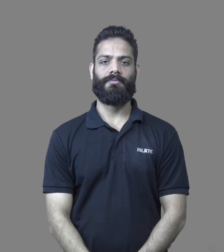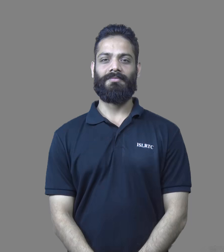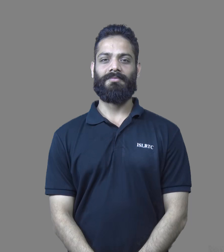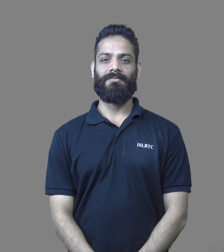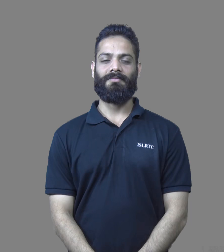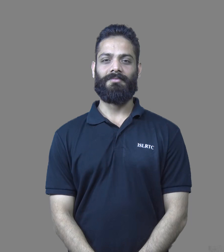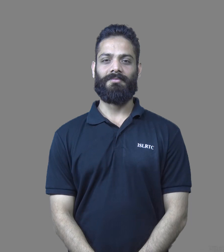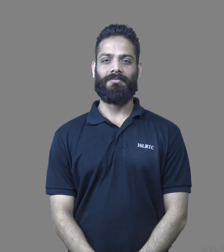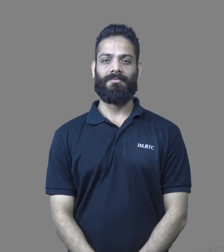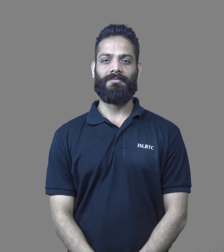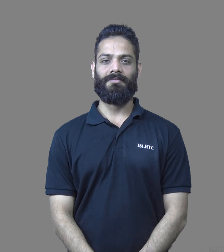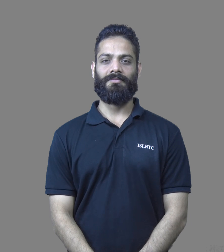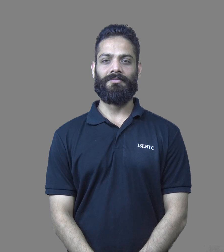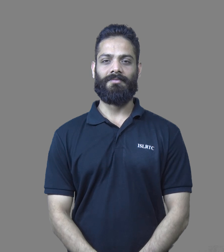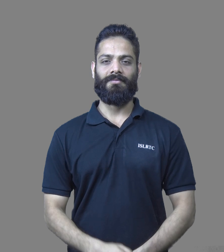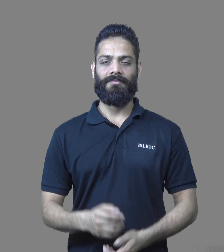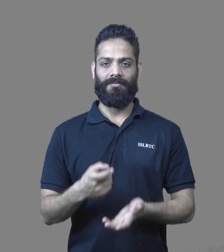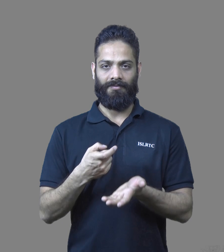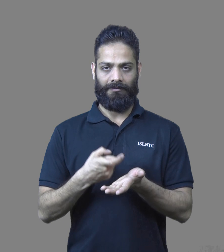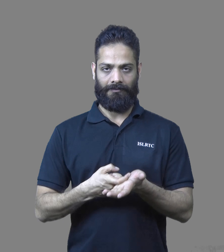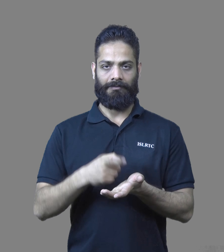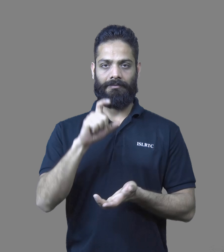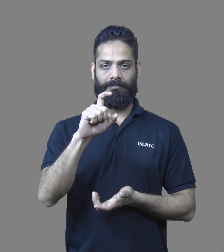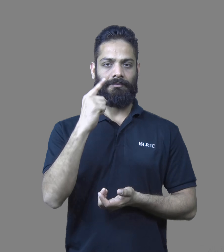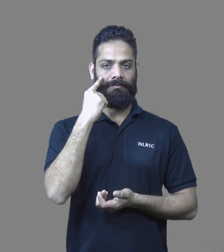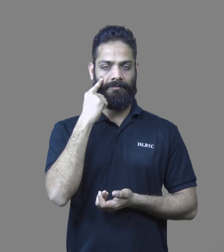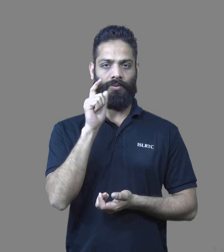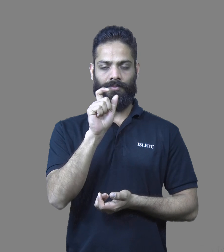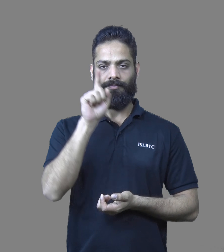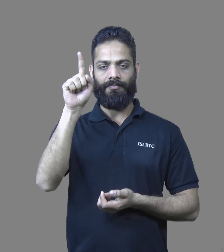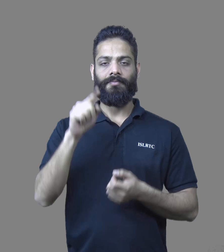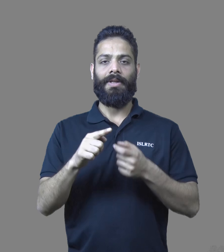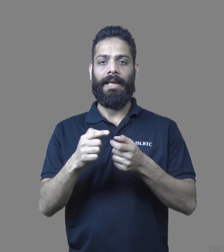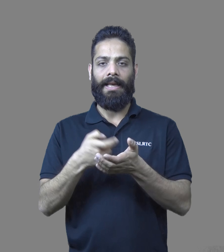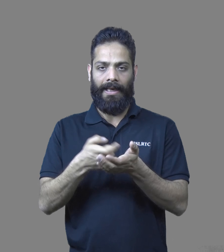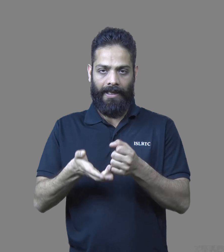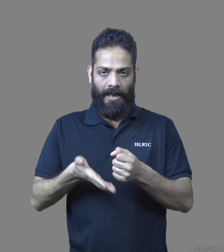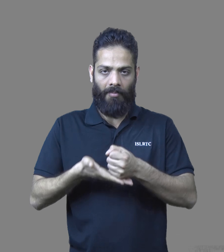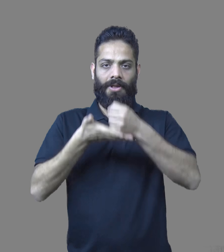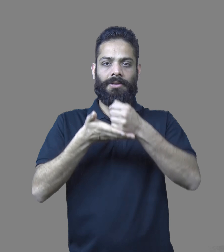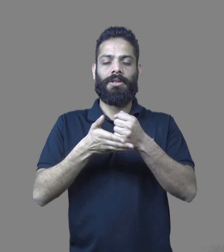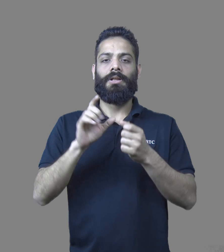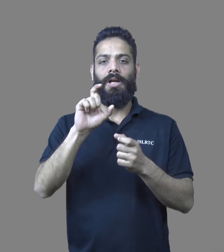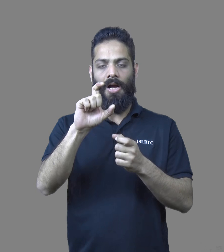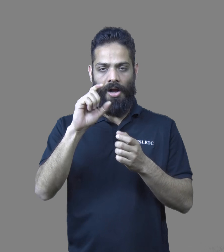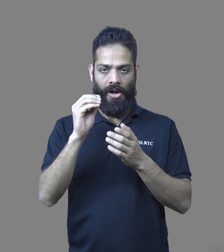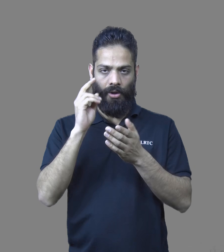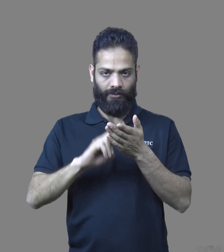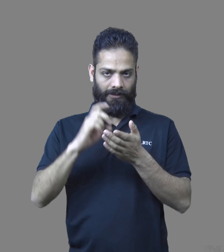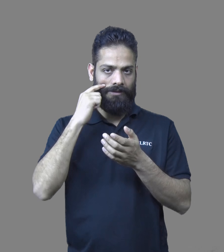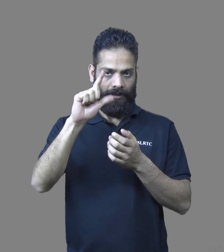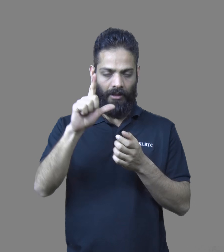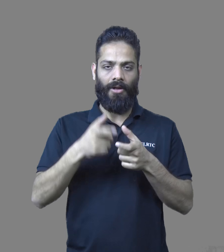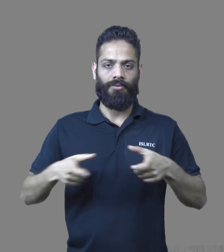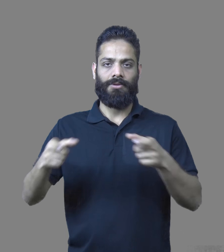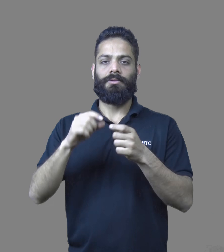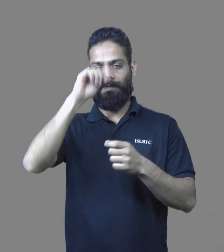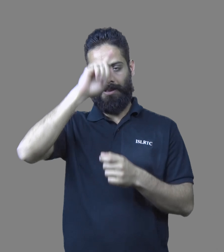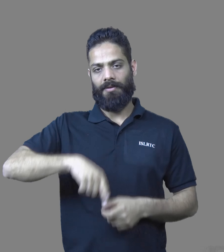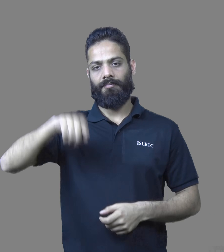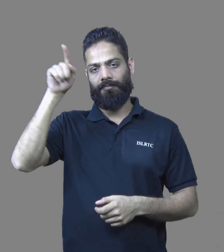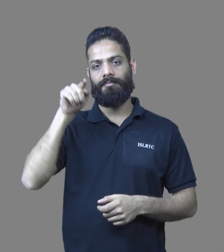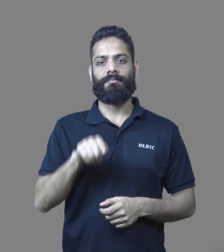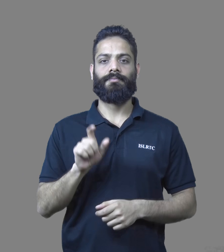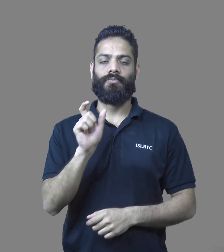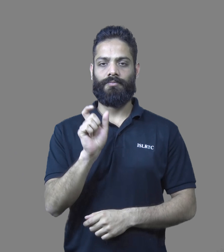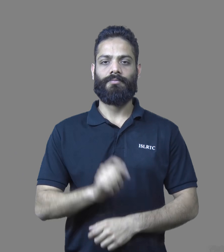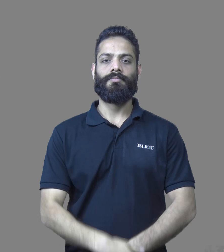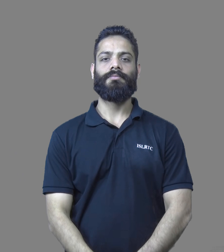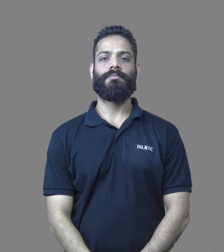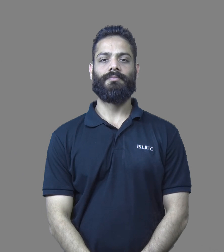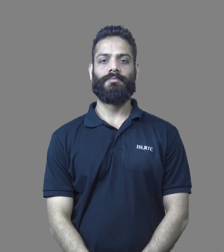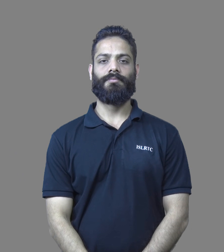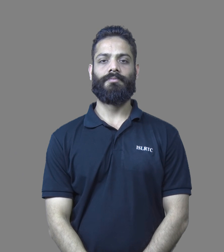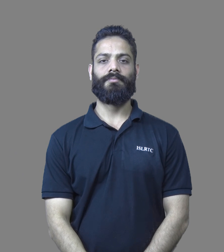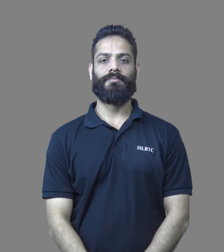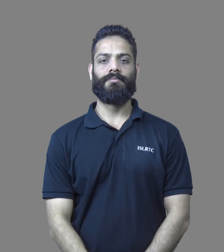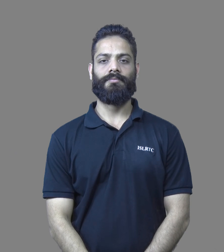Rehabilitation Council of India (RCI)